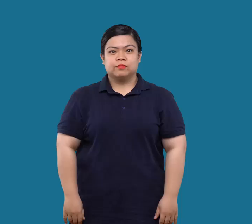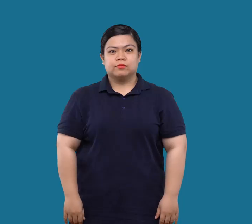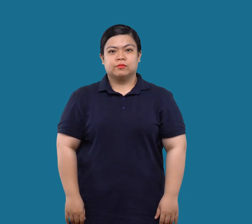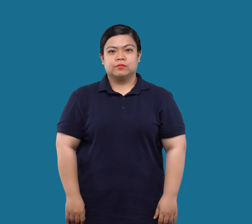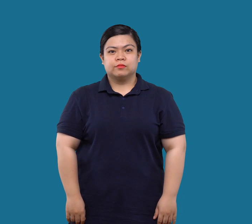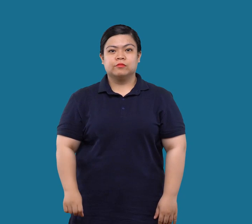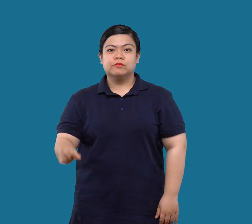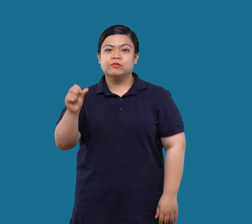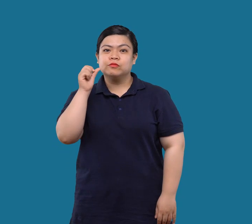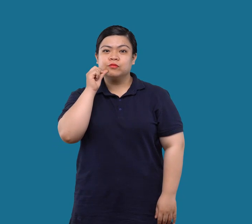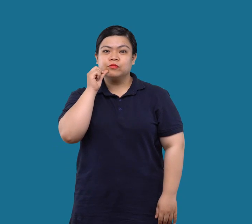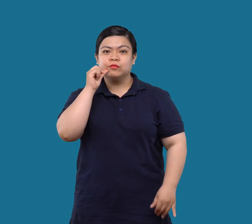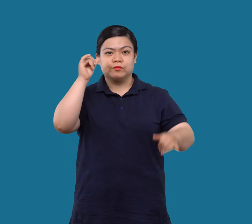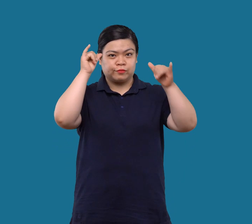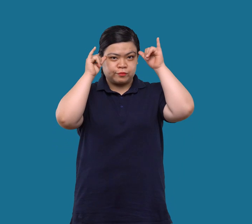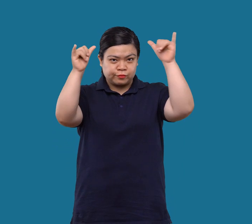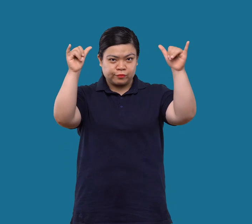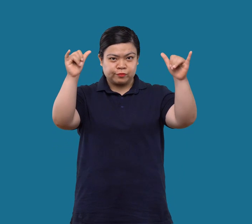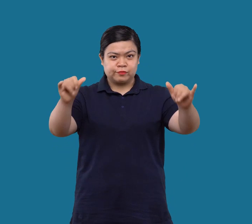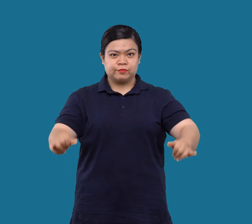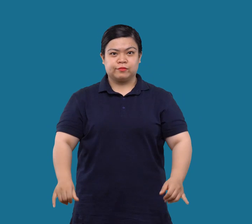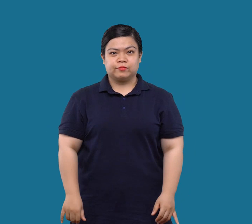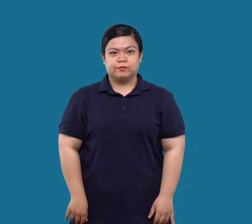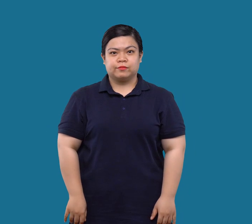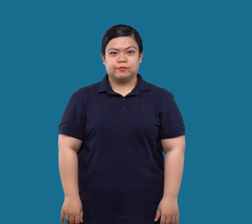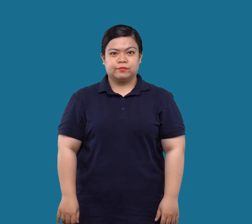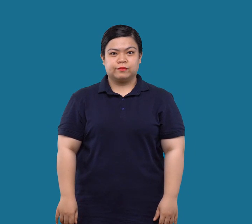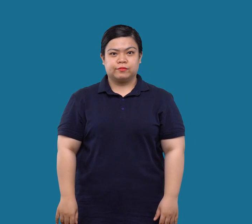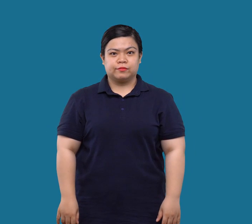sữa bò